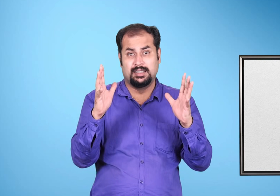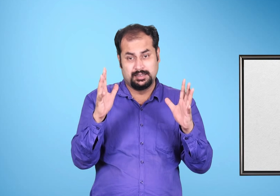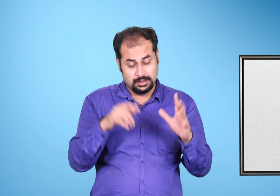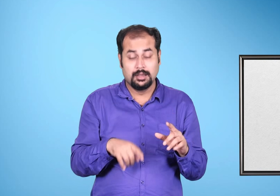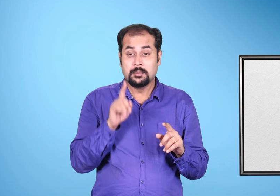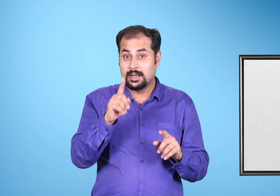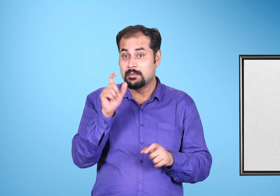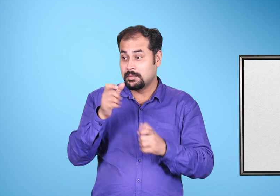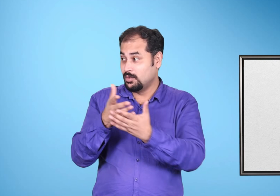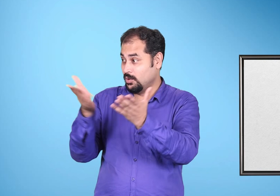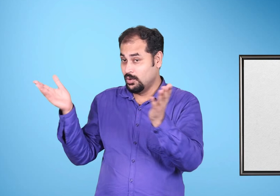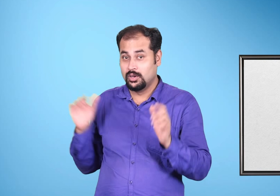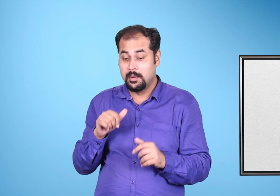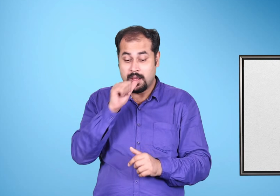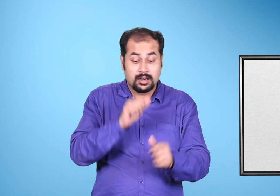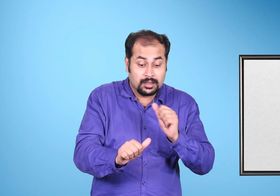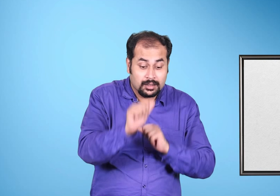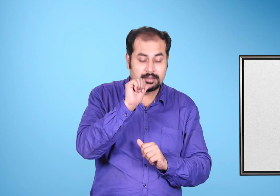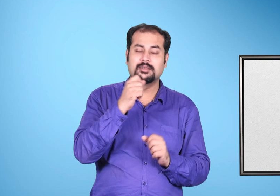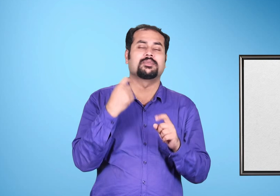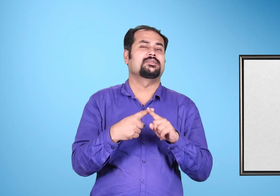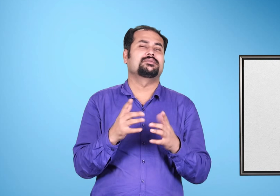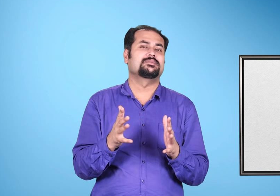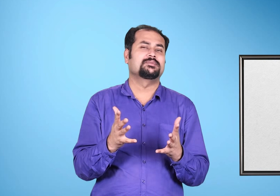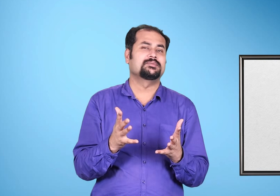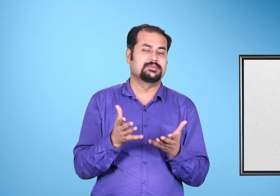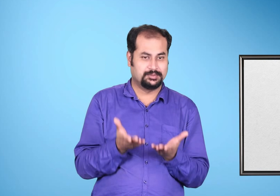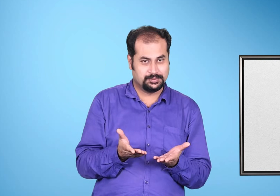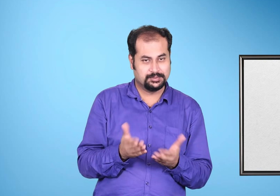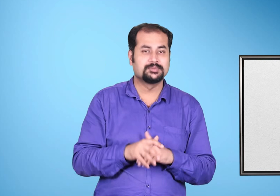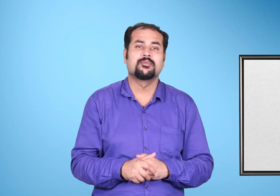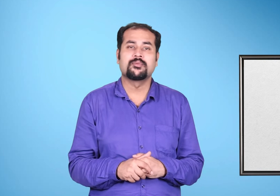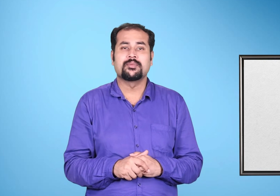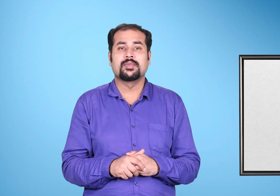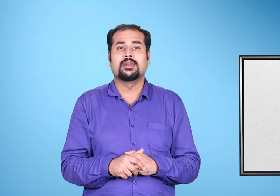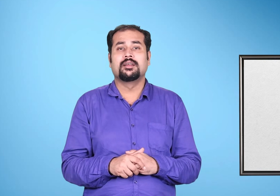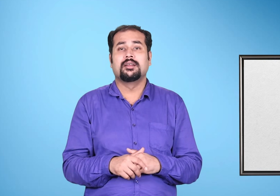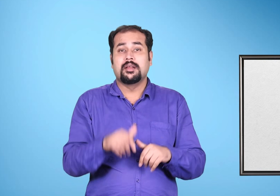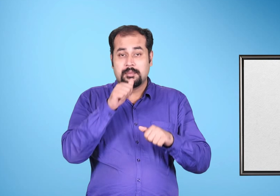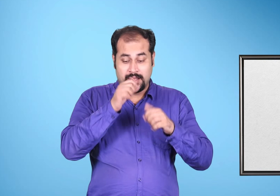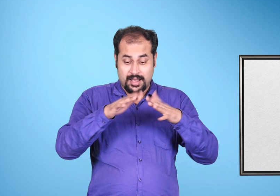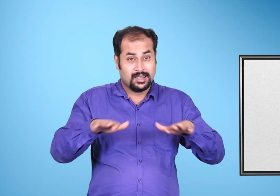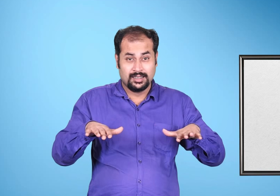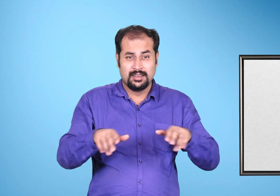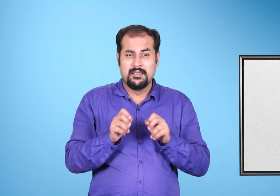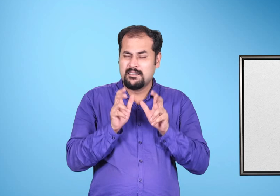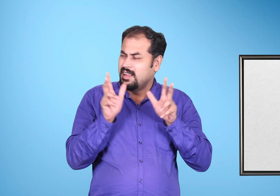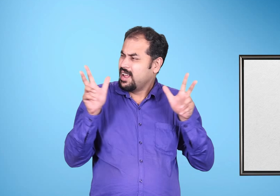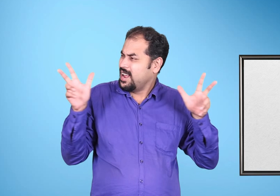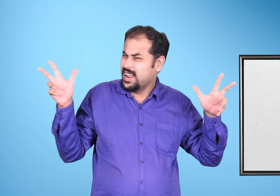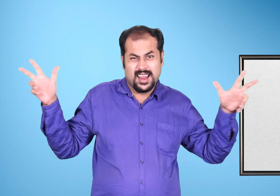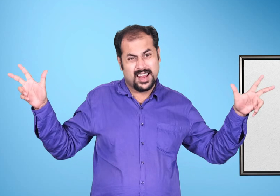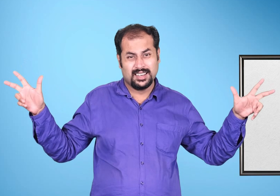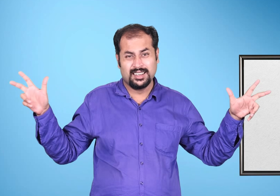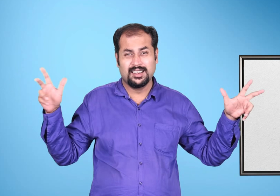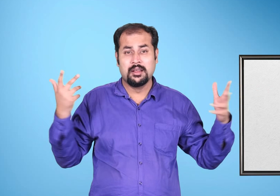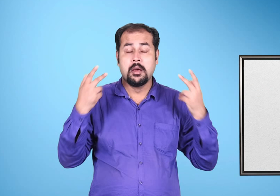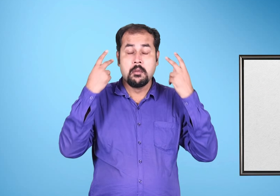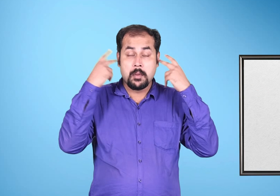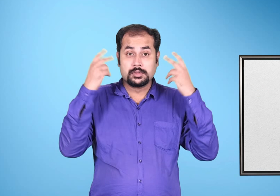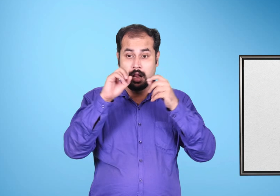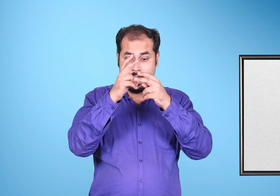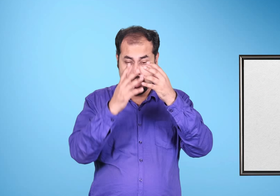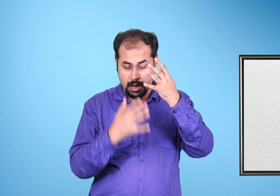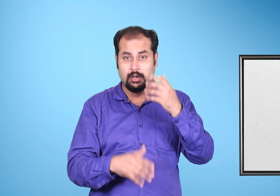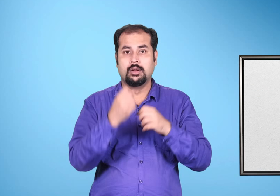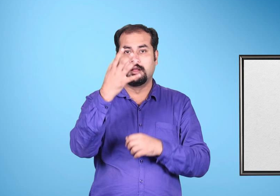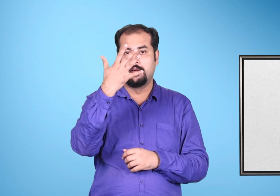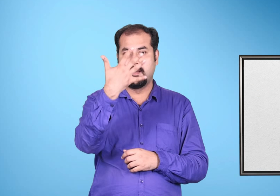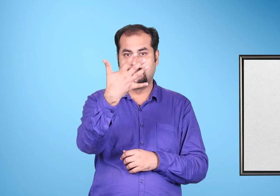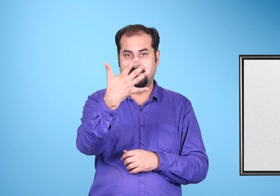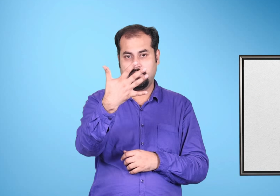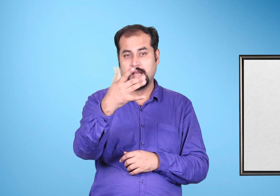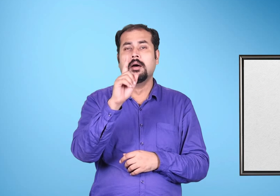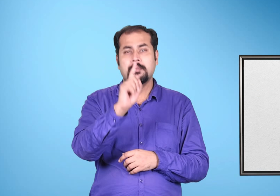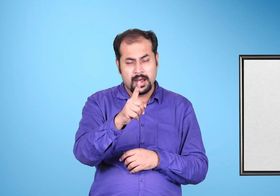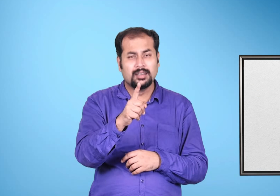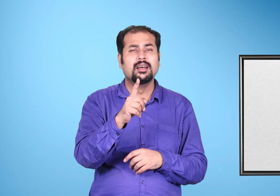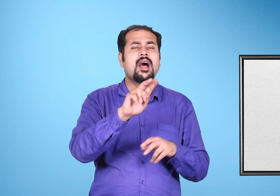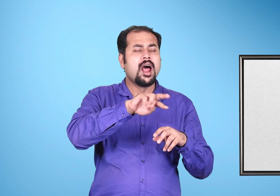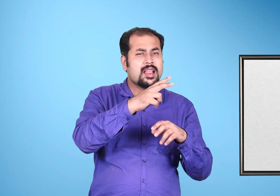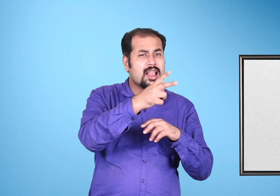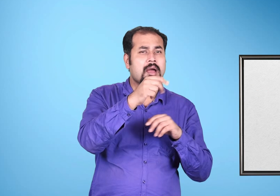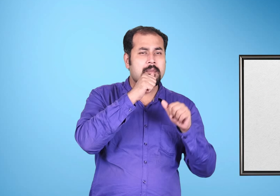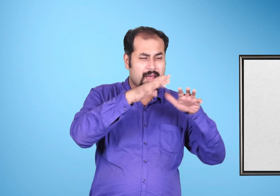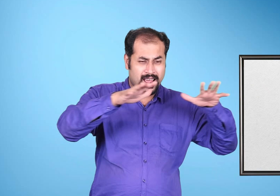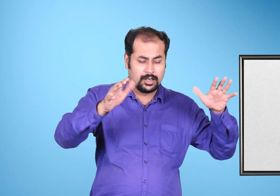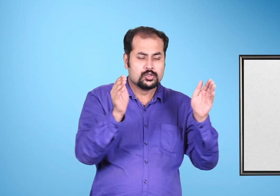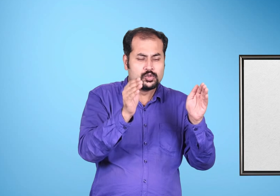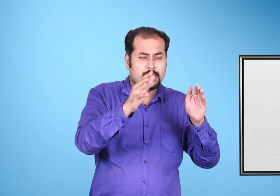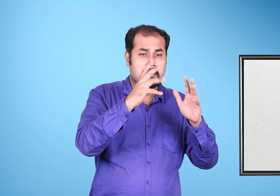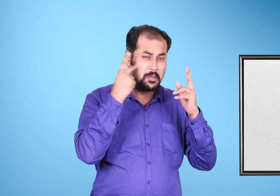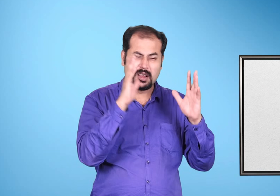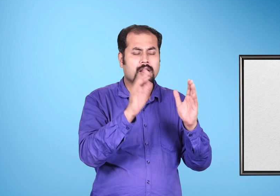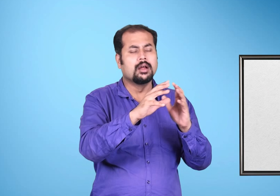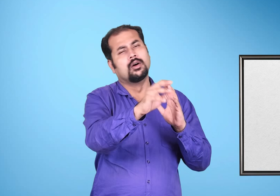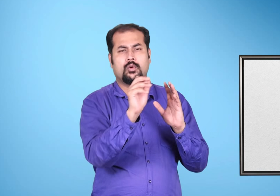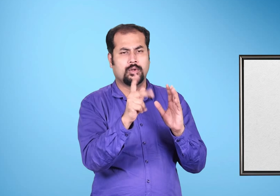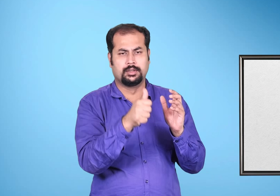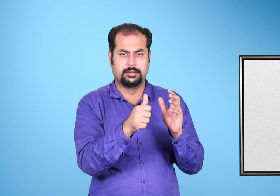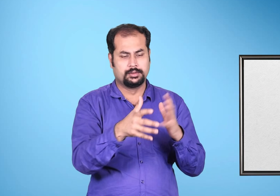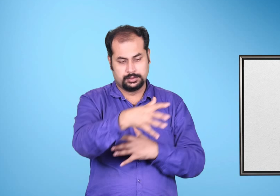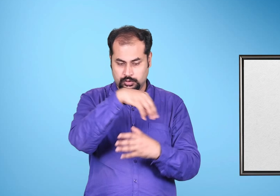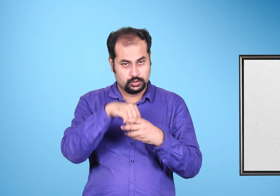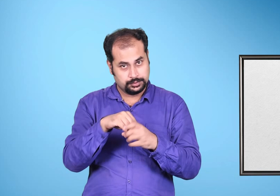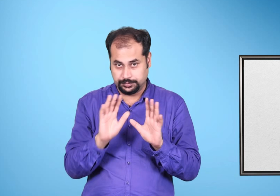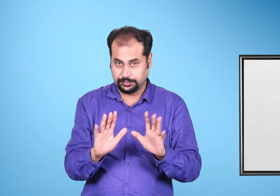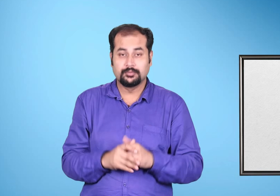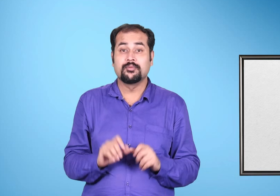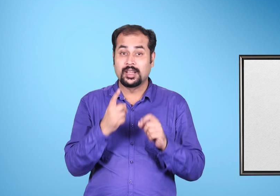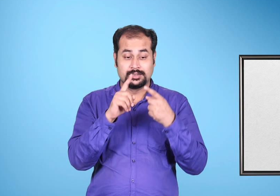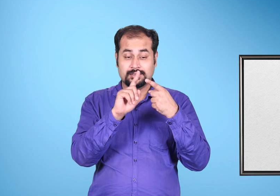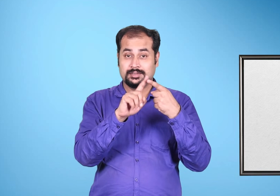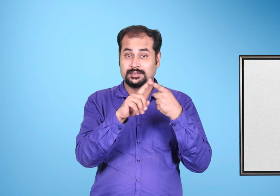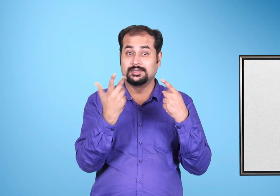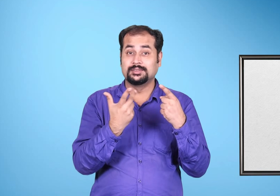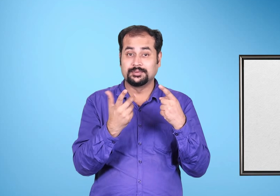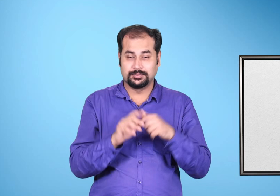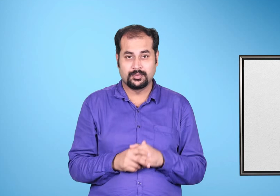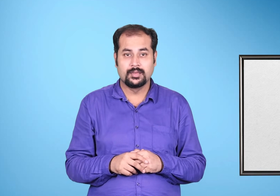for human use. The five major oceans, in order of their size, are the Pacific Ocean, the Atlantic Ocean, the Indian Ocean, the Southern Ocean